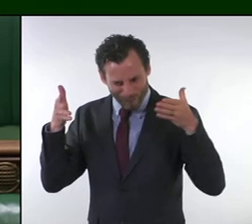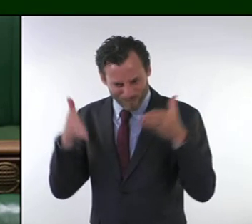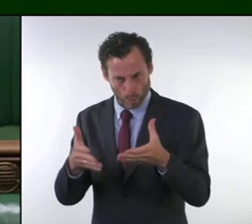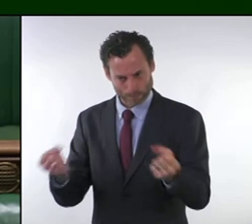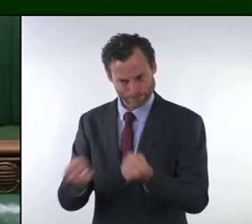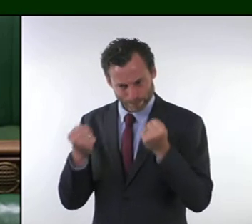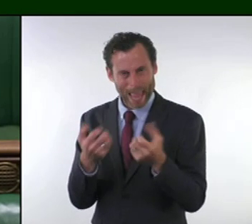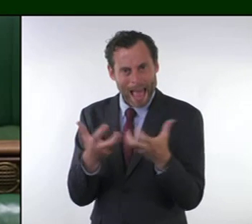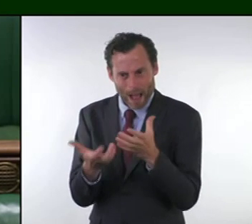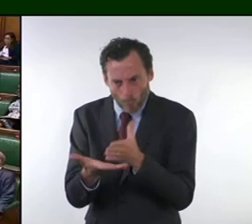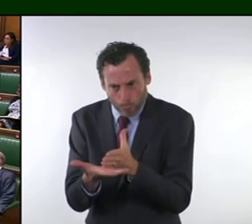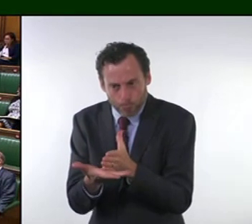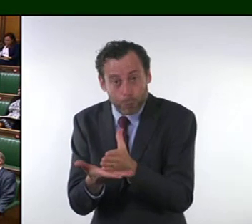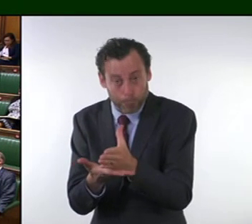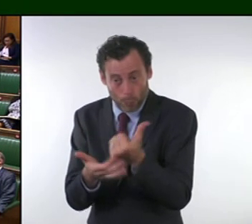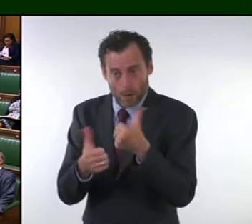That is what we are delivering.